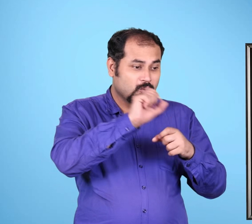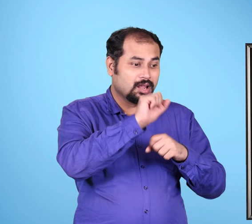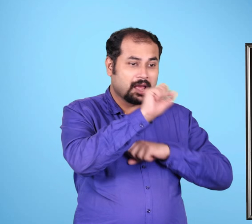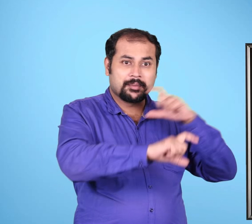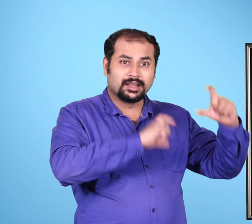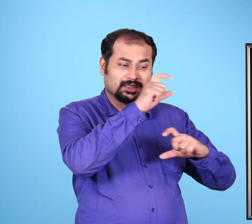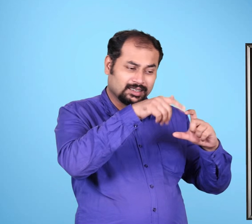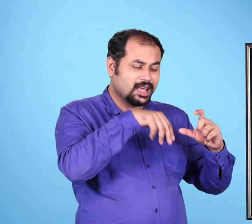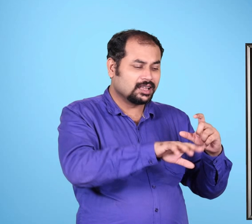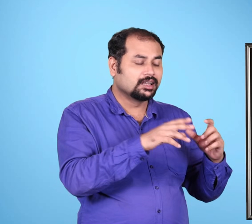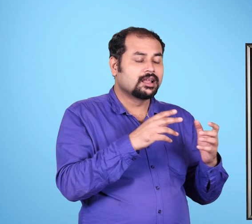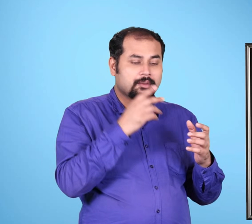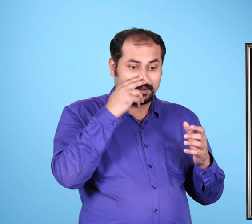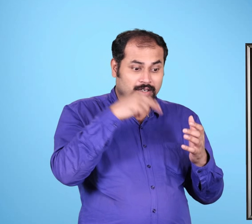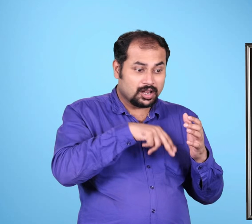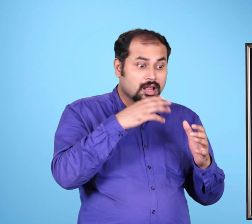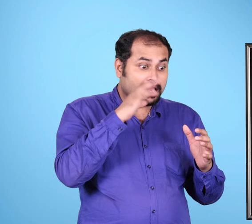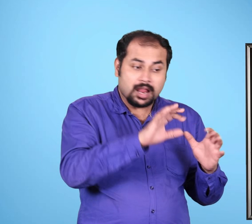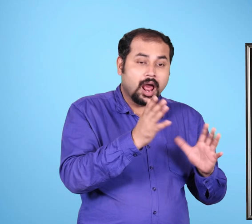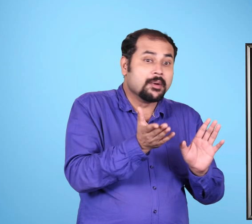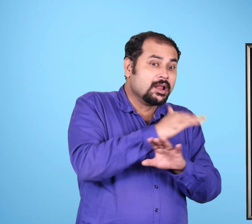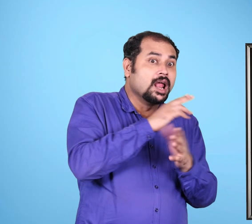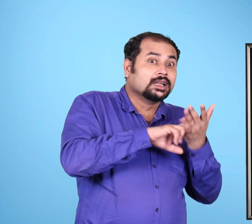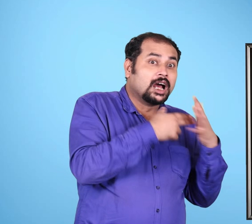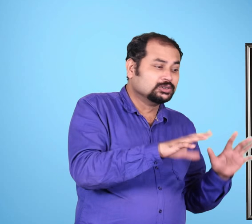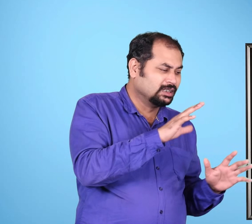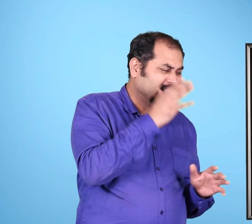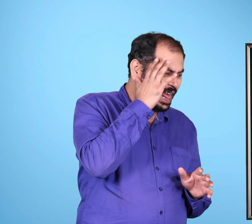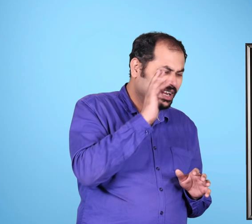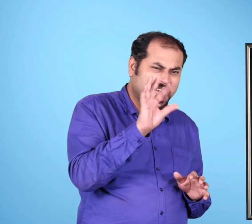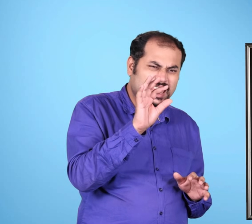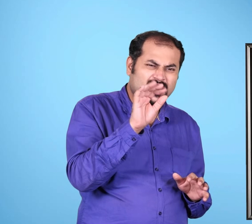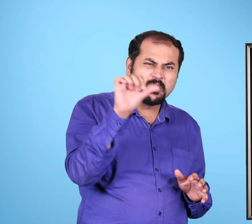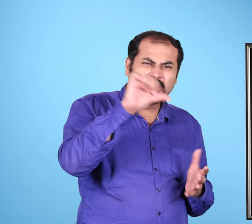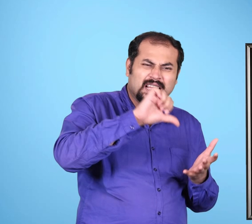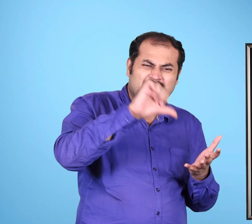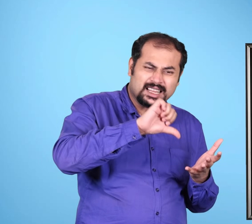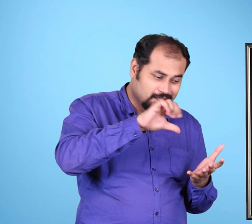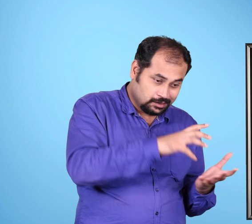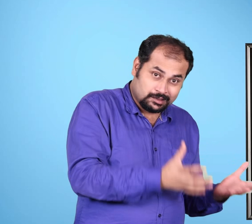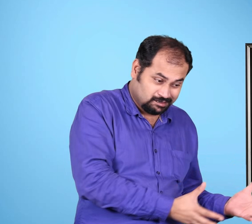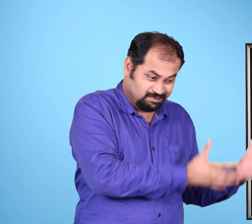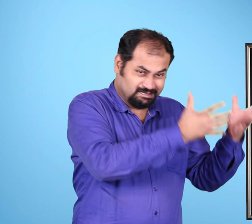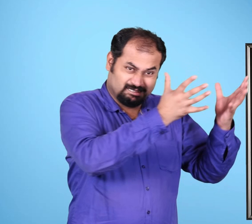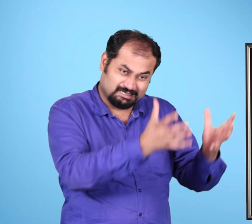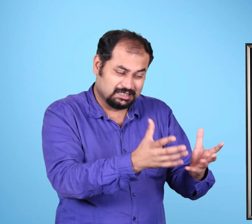crude petroleum is refined to obtain various products such as petrol,